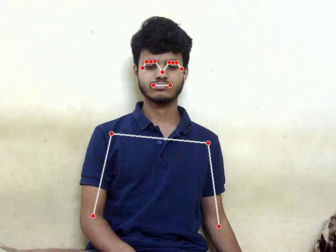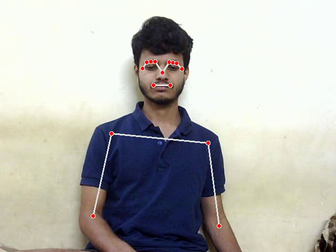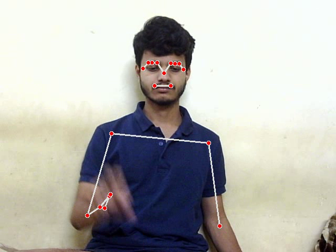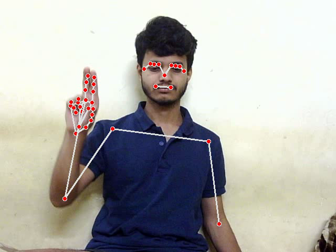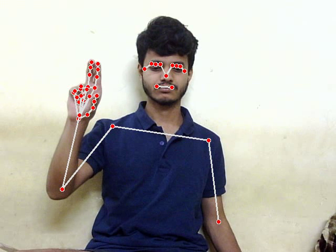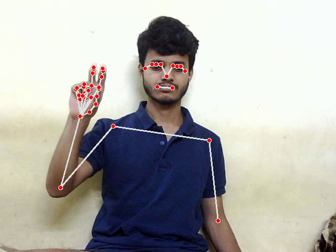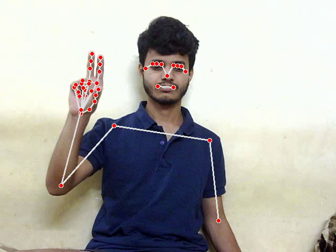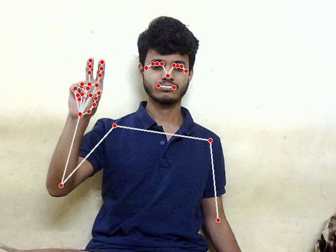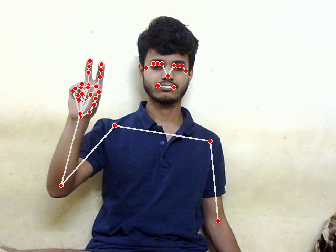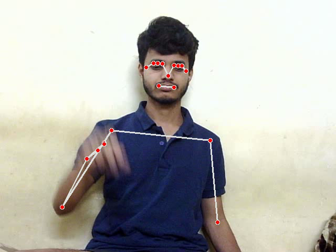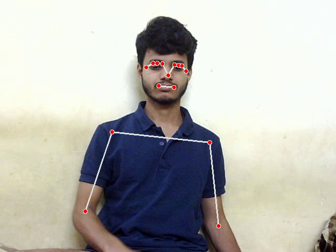no